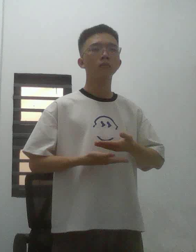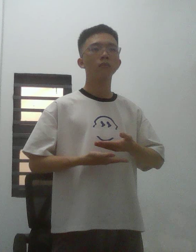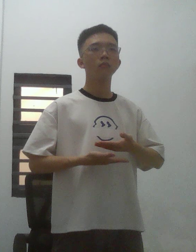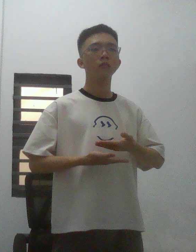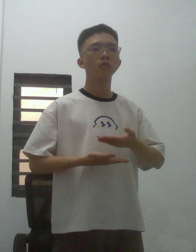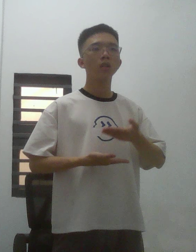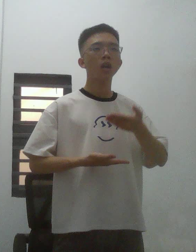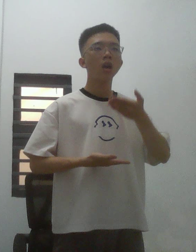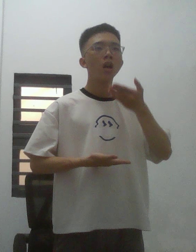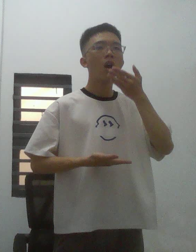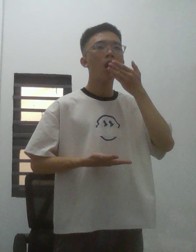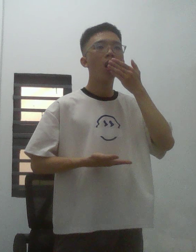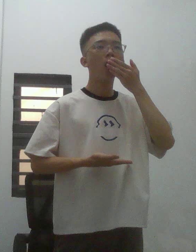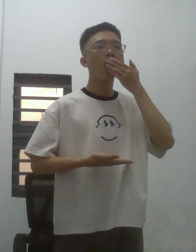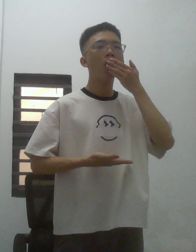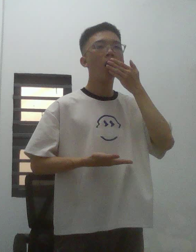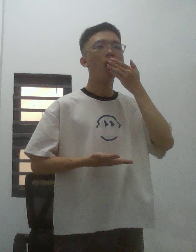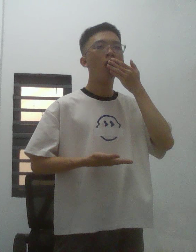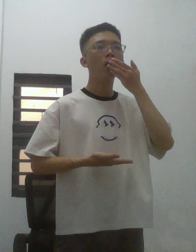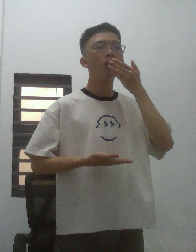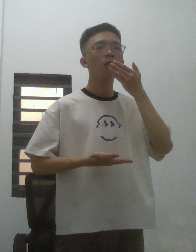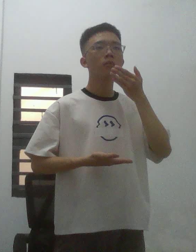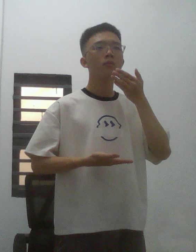sup